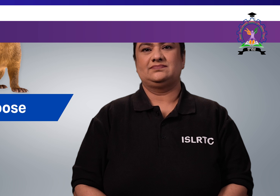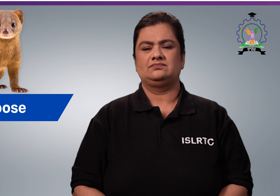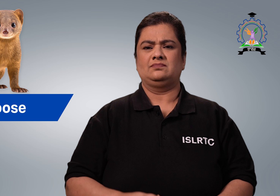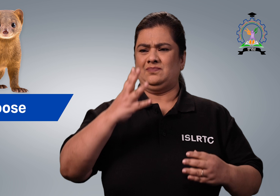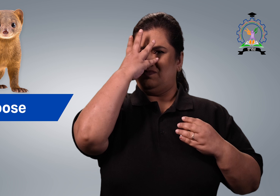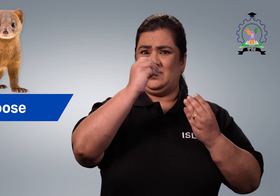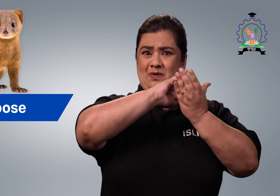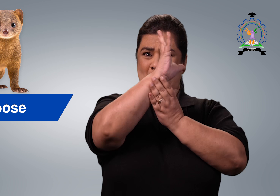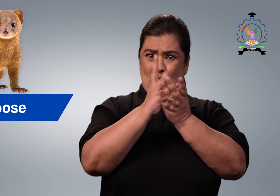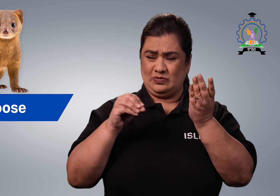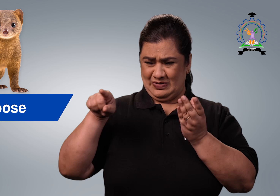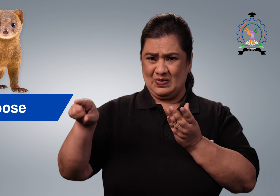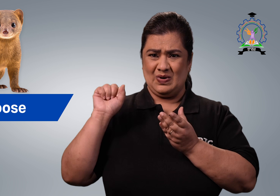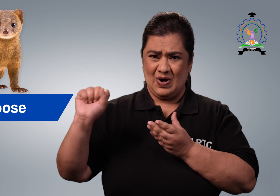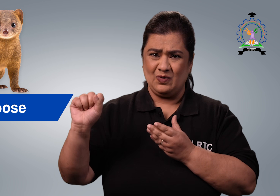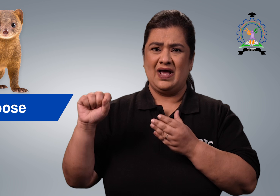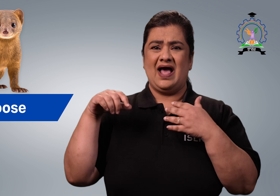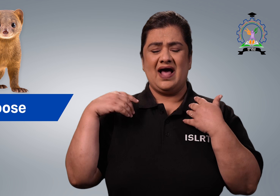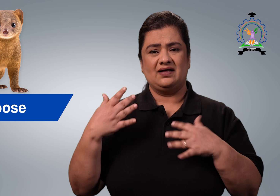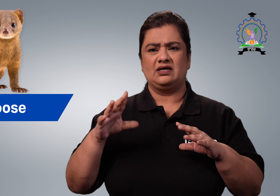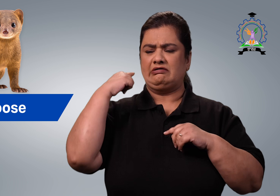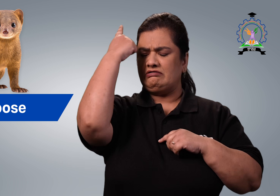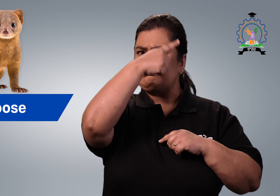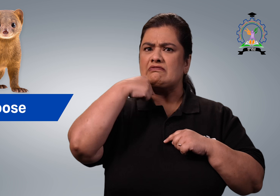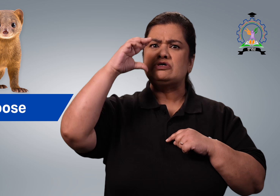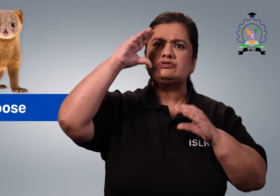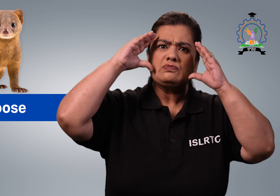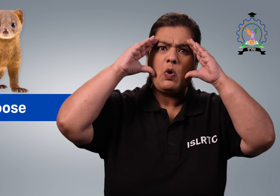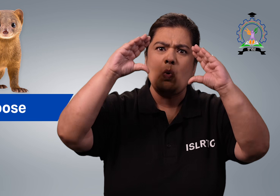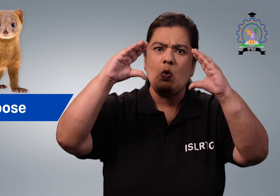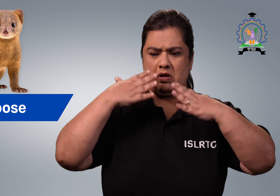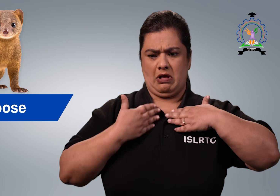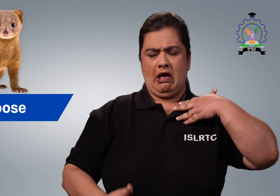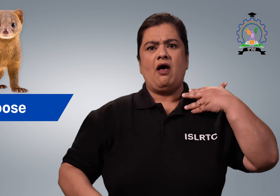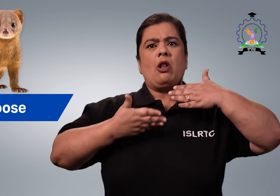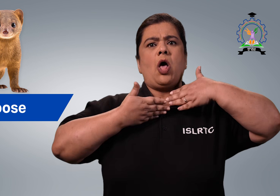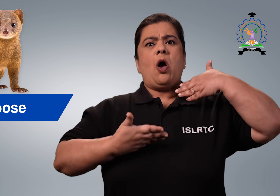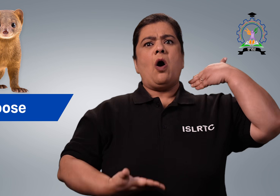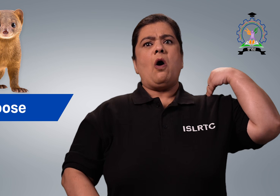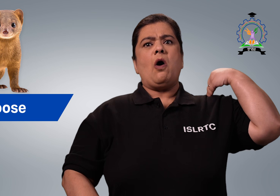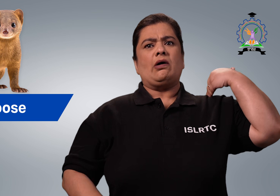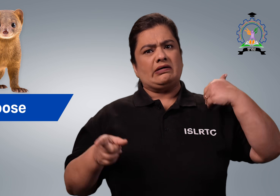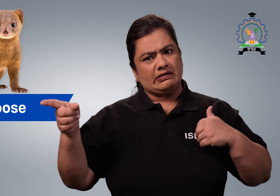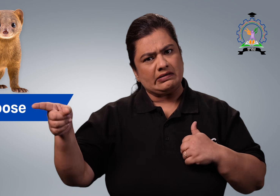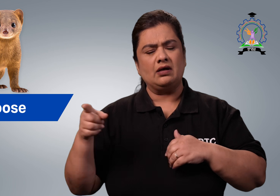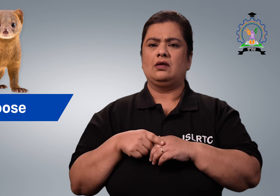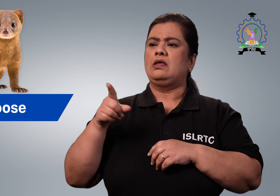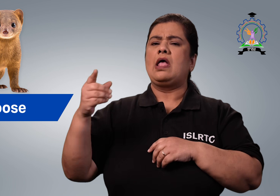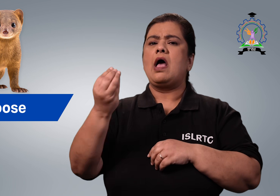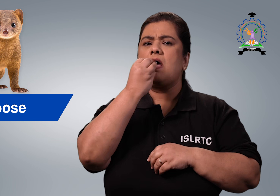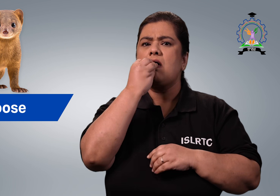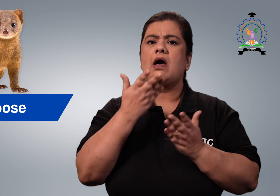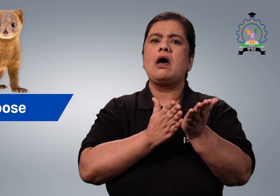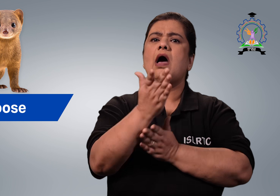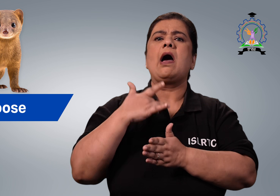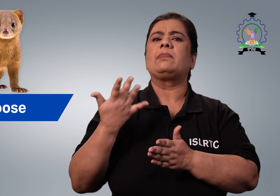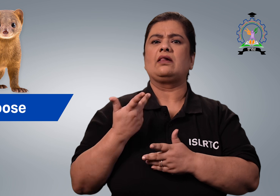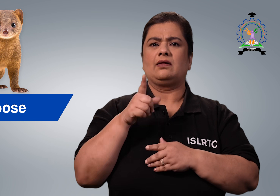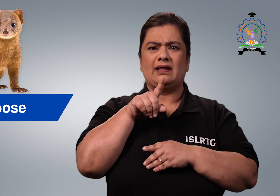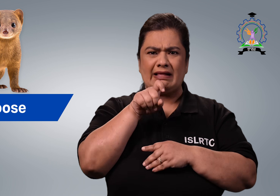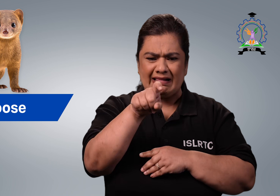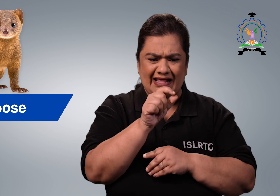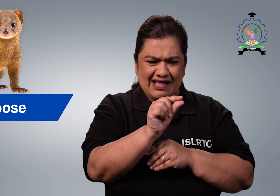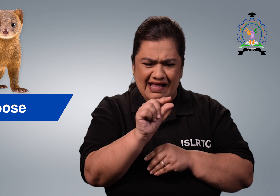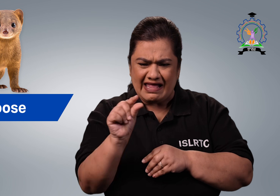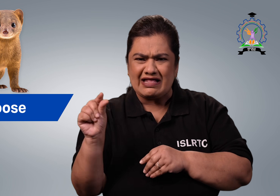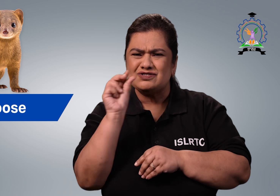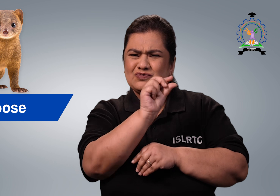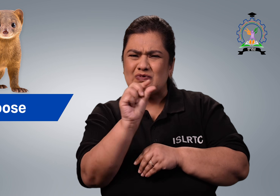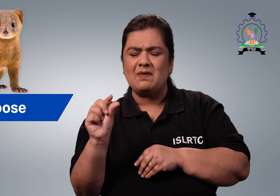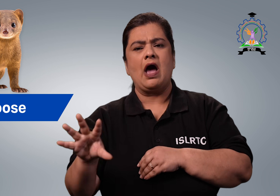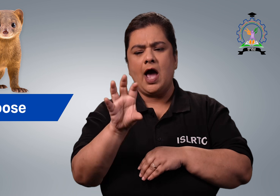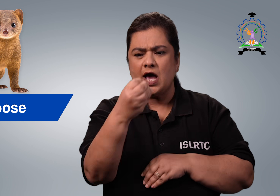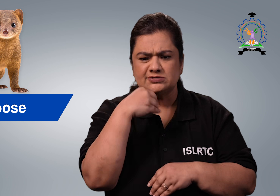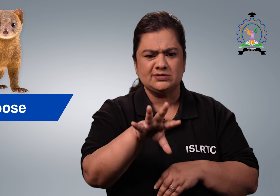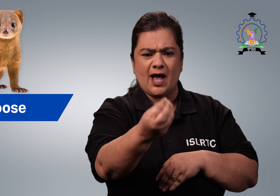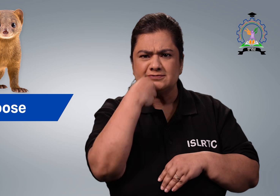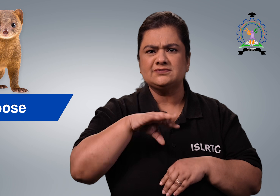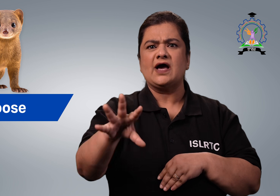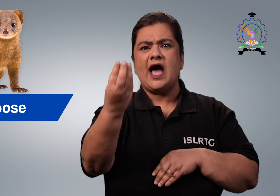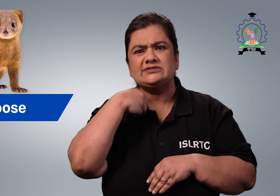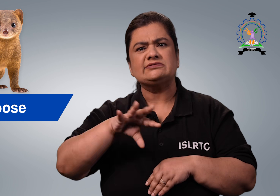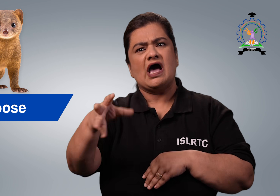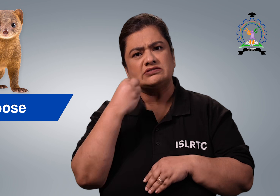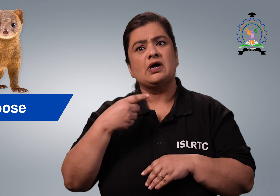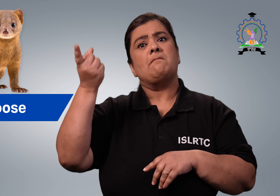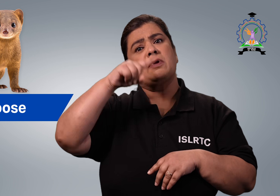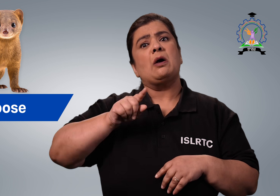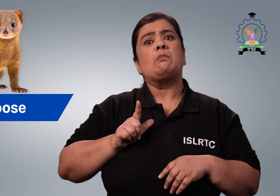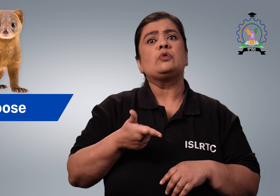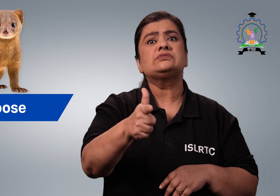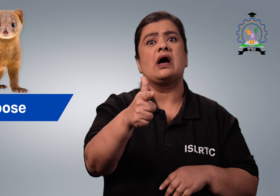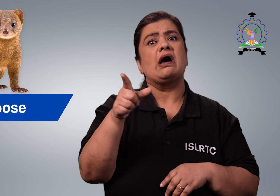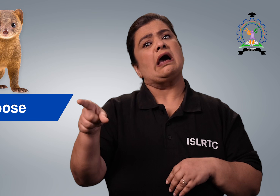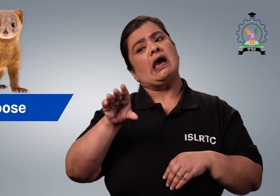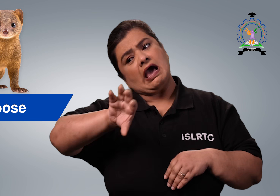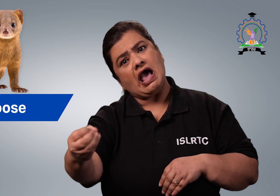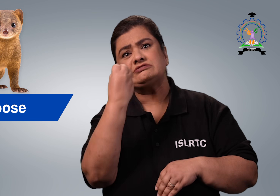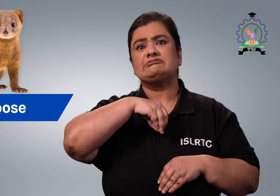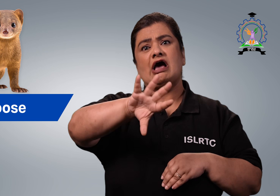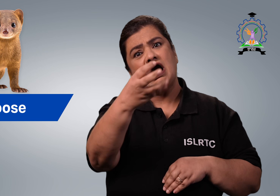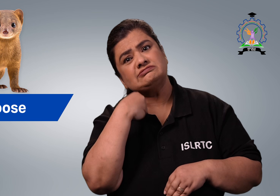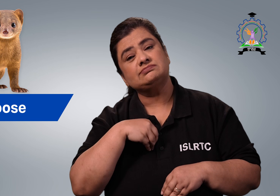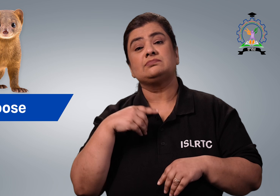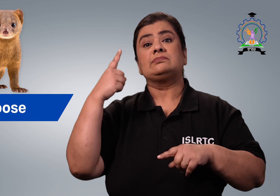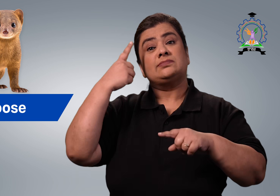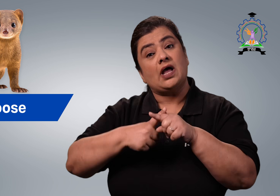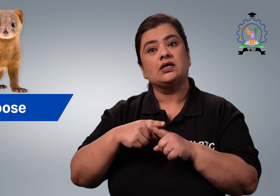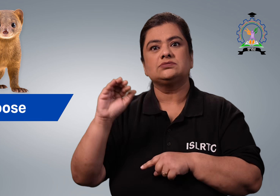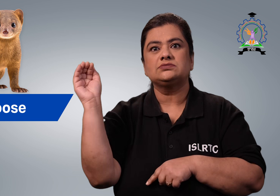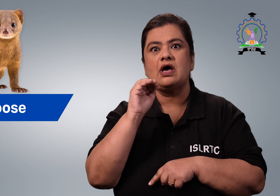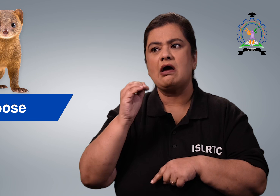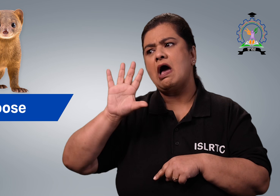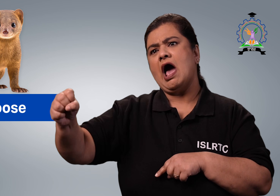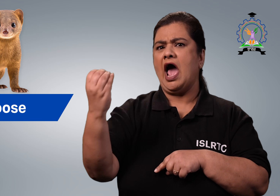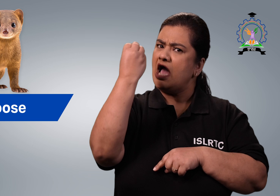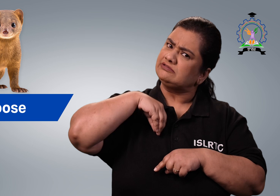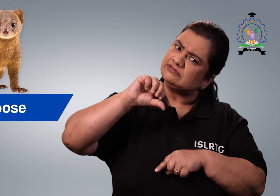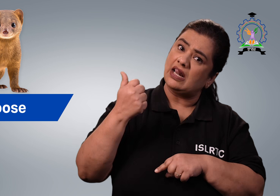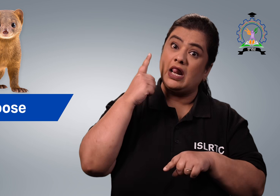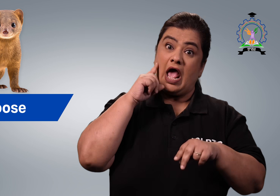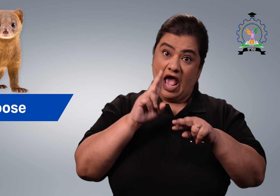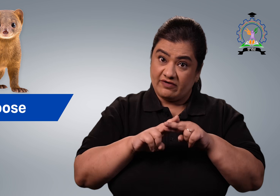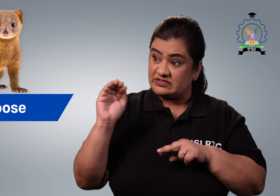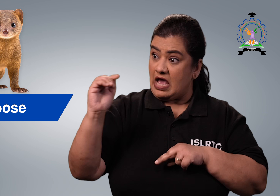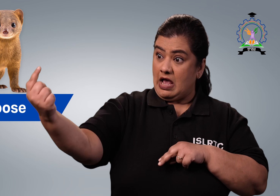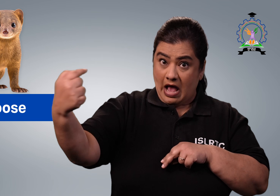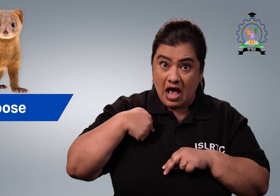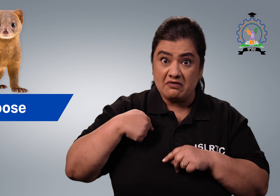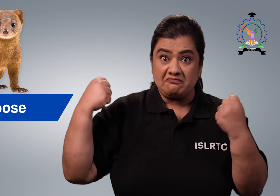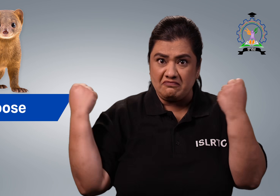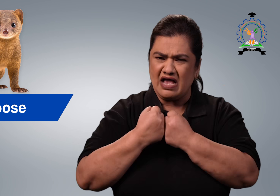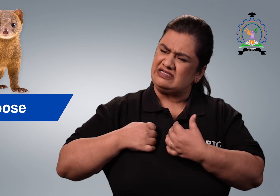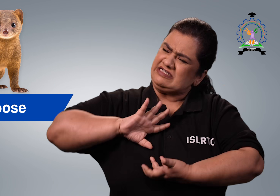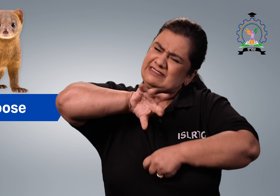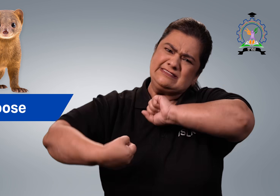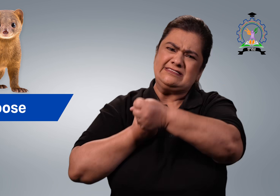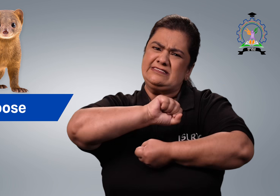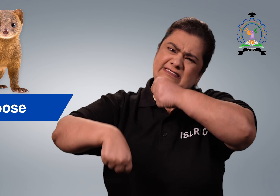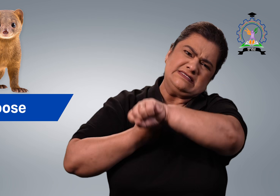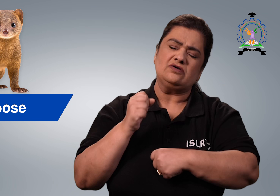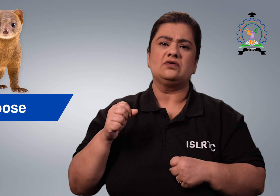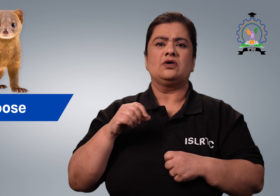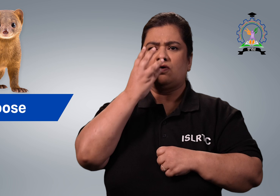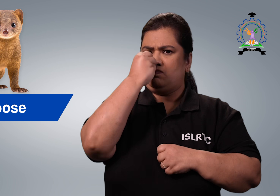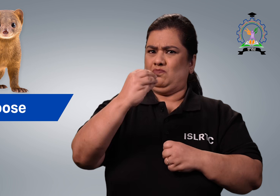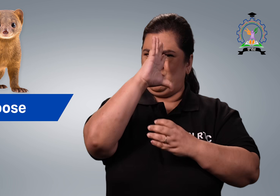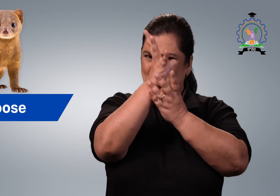A mongoose has a small head and a long body. It eats insects, rats and snakes. It can easily tackle and fight snakes.